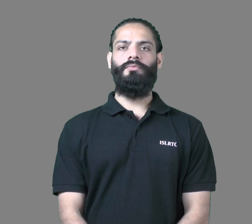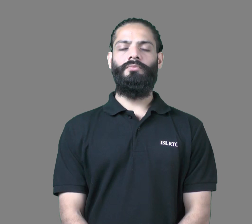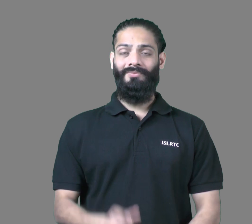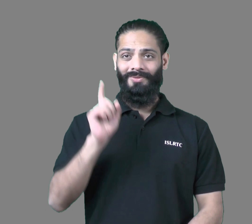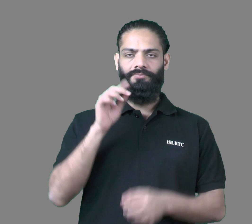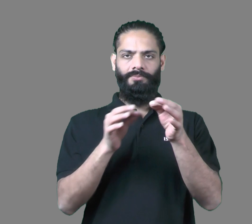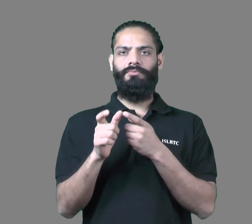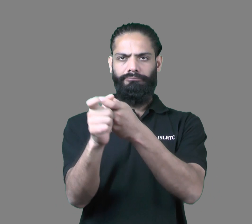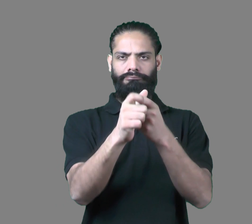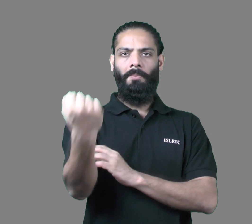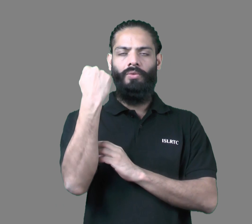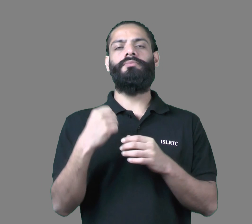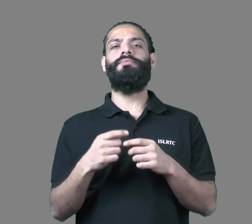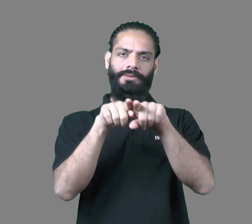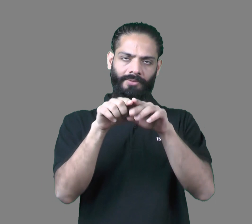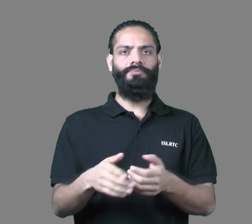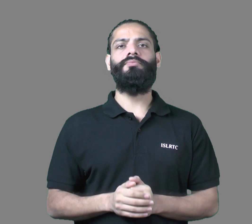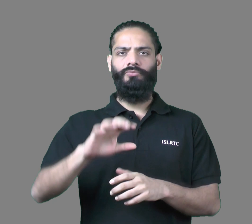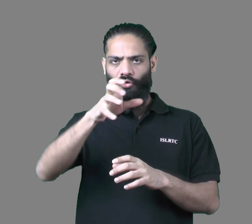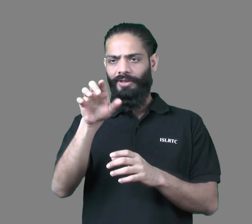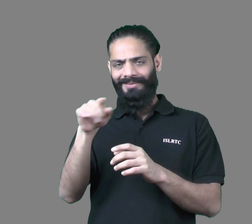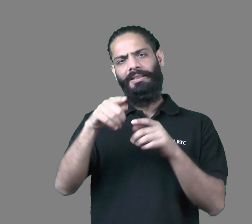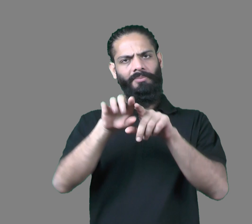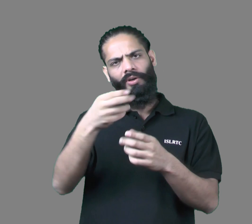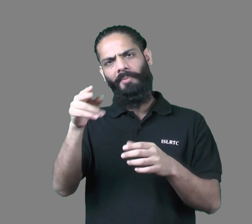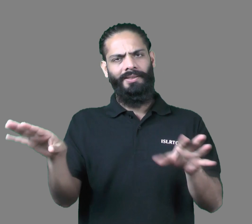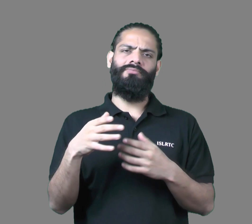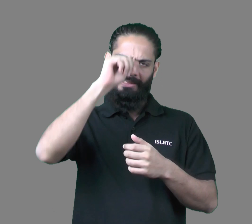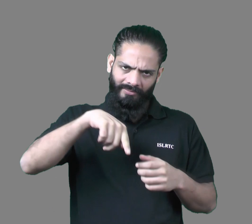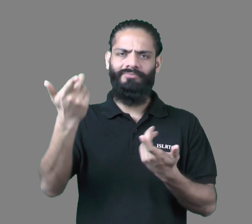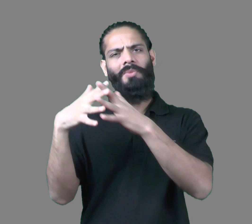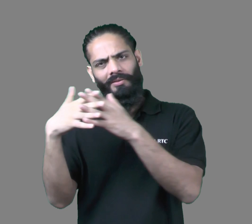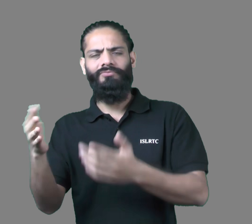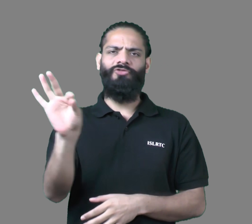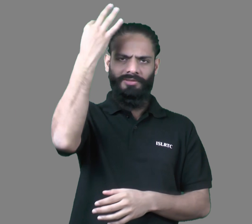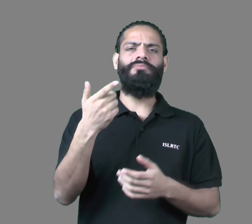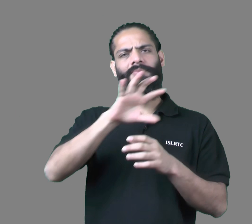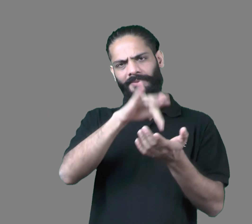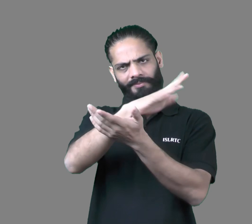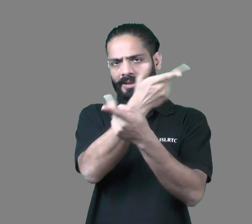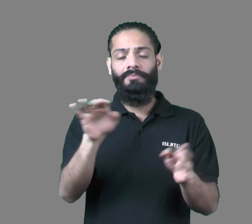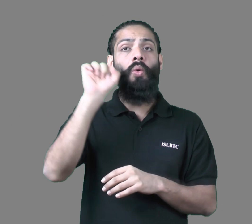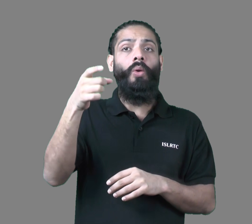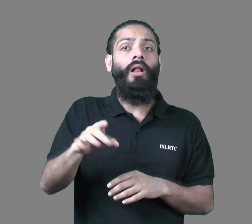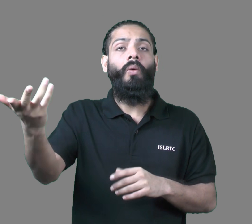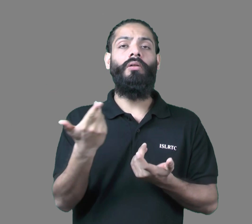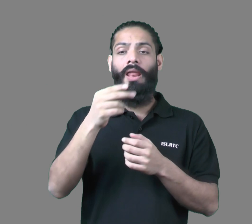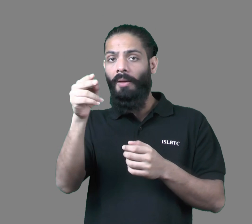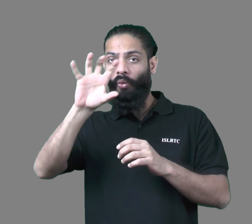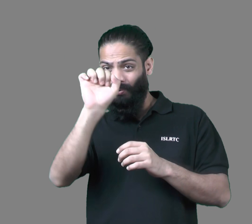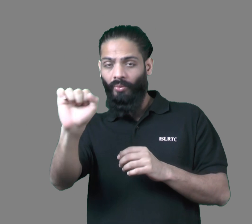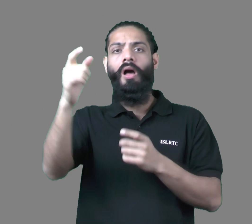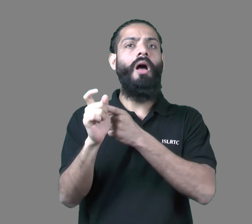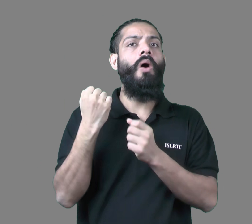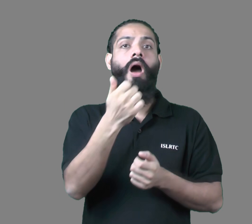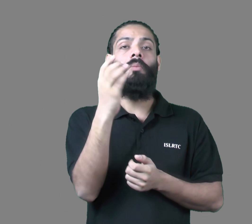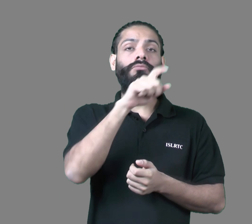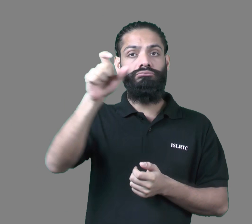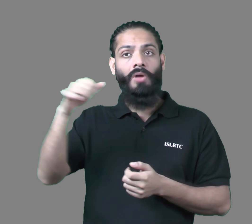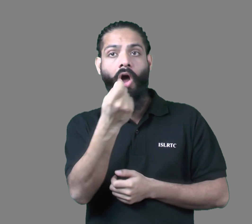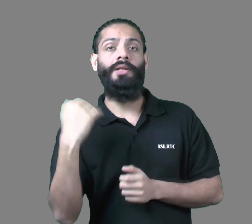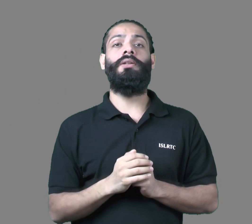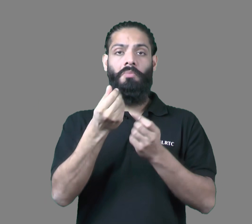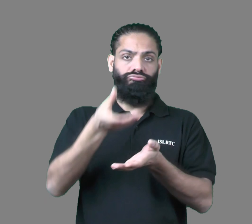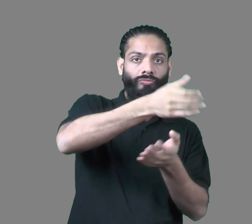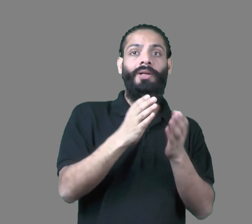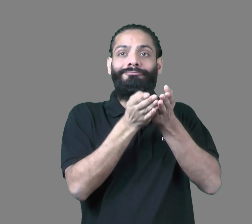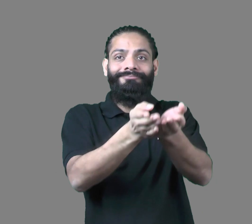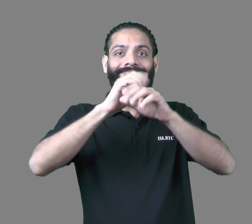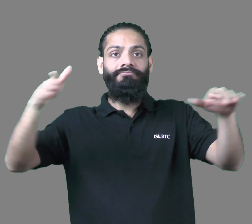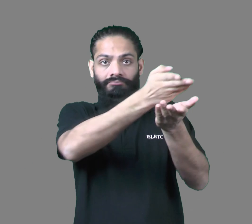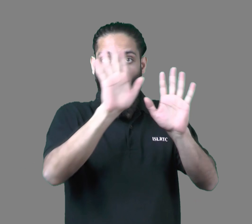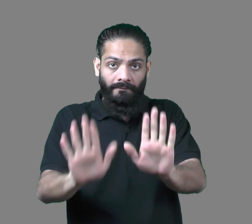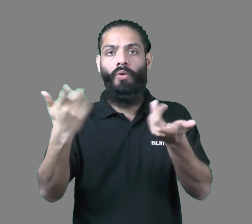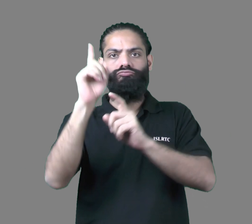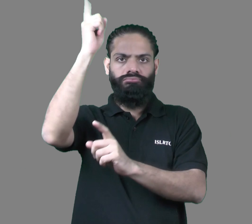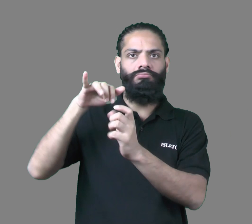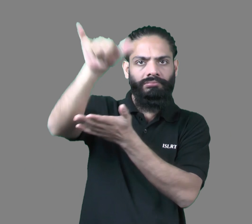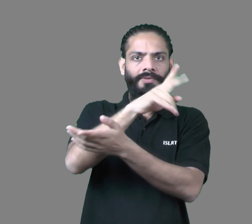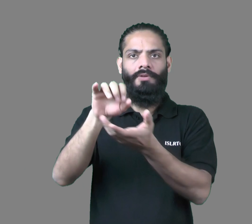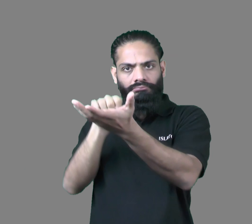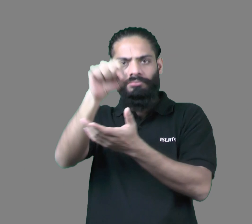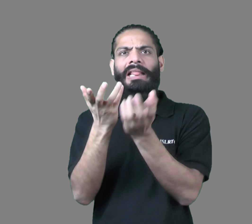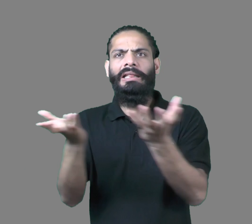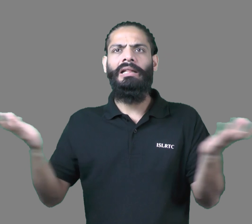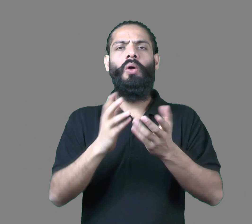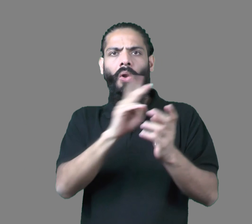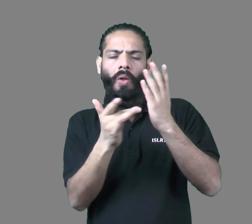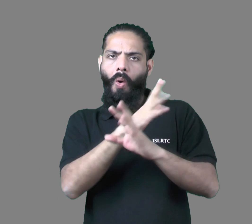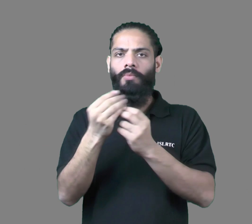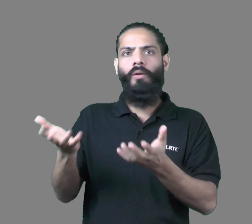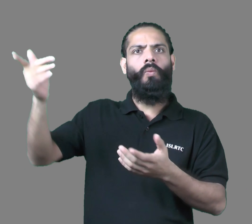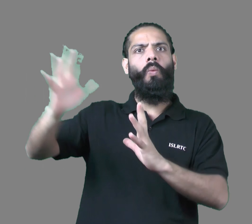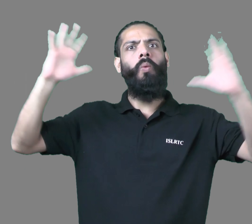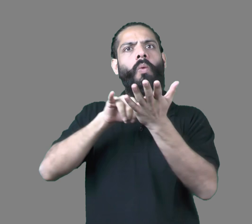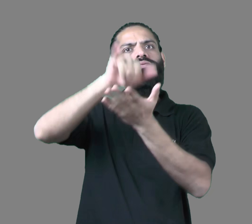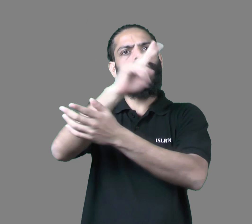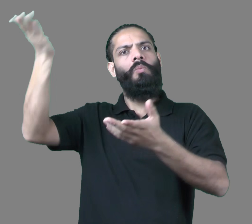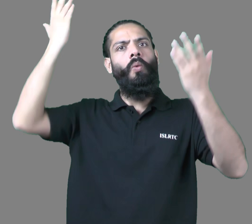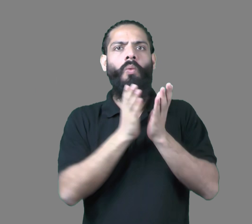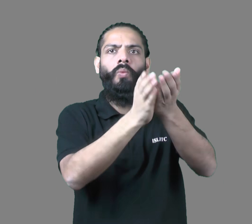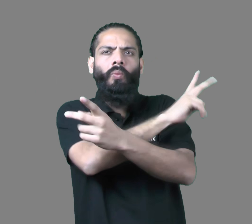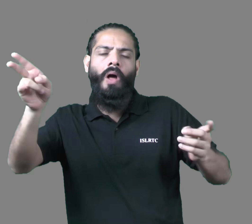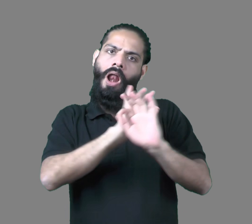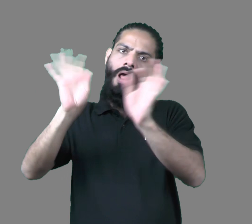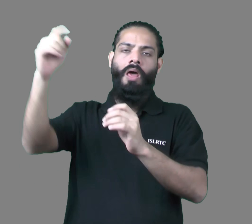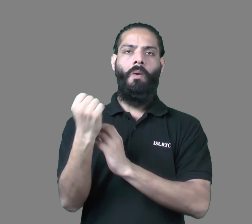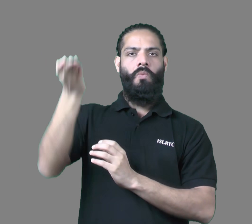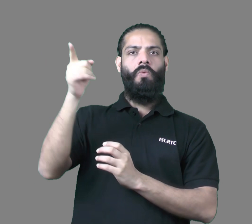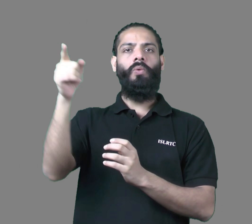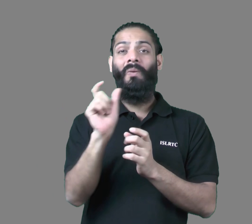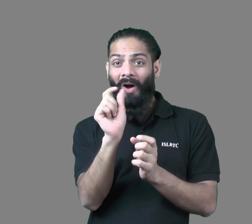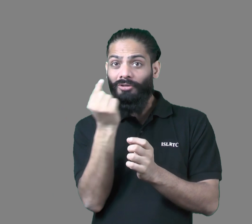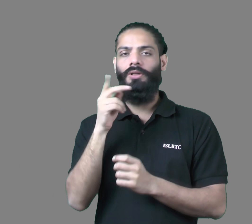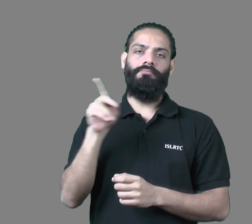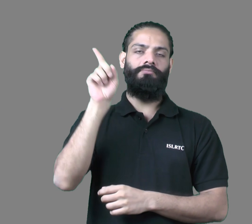Military Power